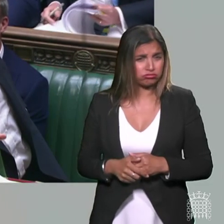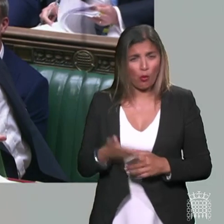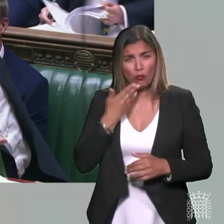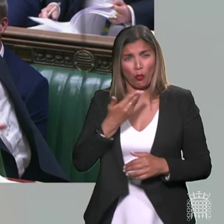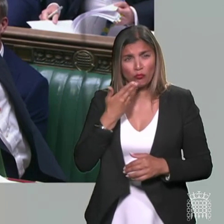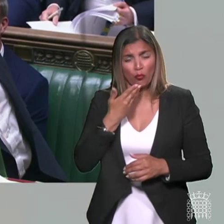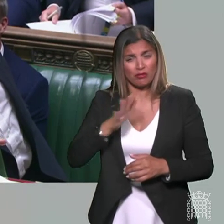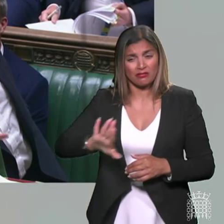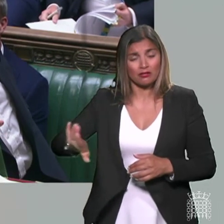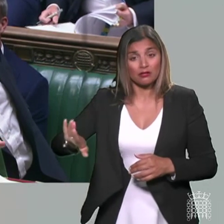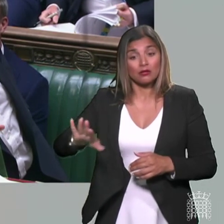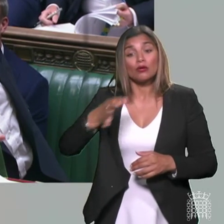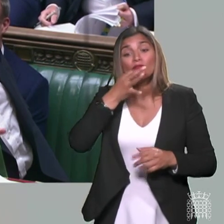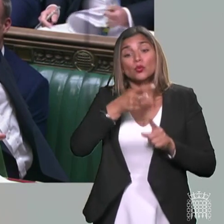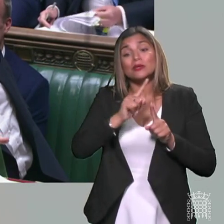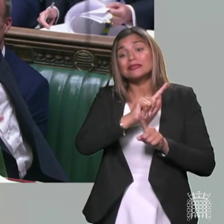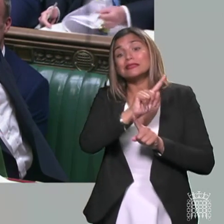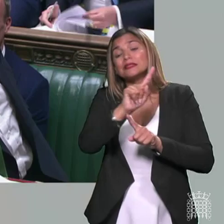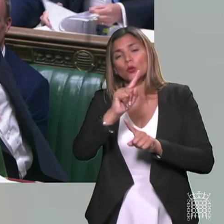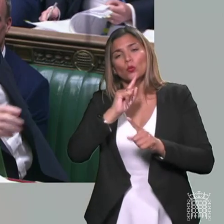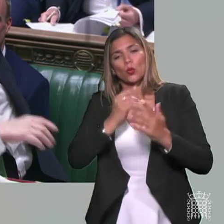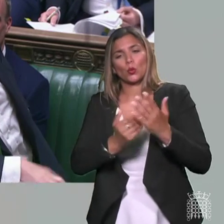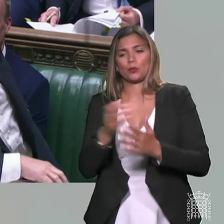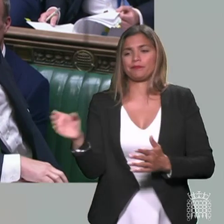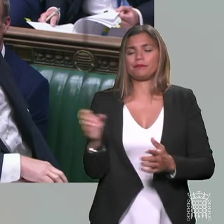In a few weeks’ time, that is exactly what they will do.